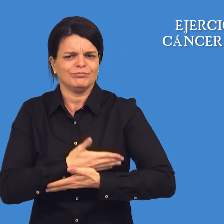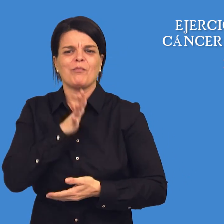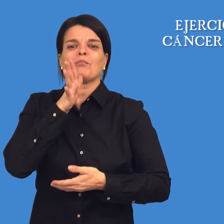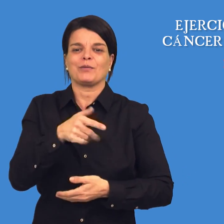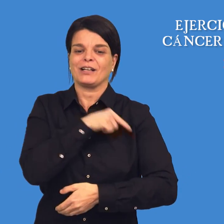motivo